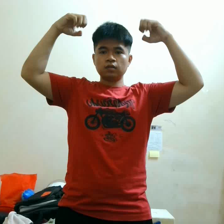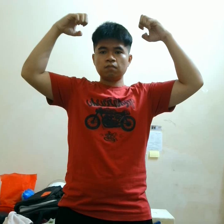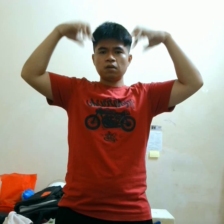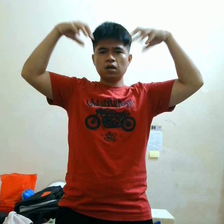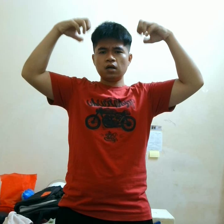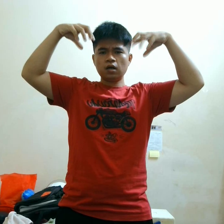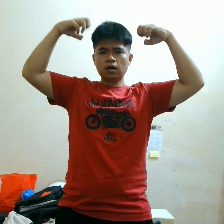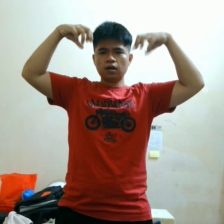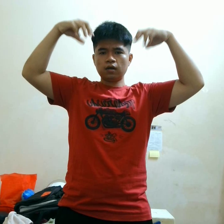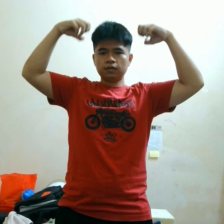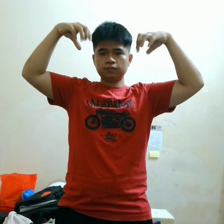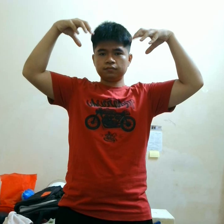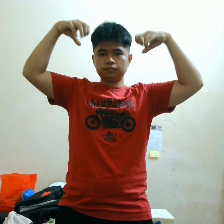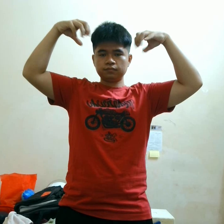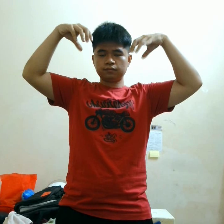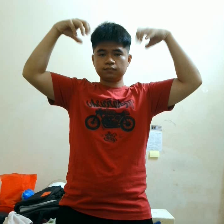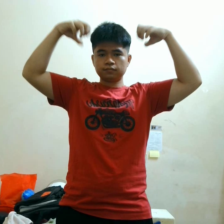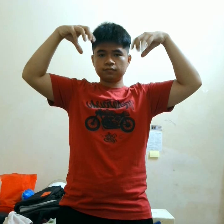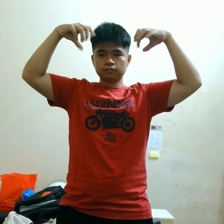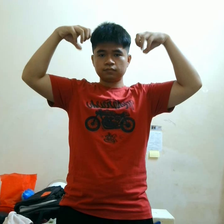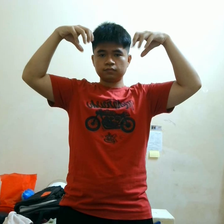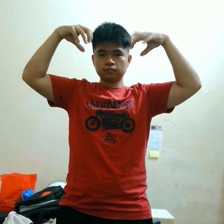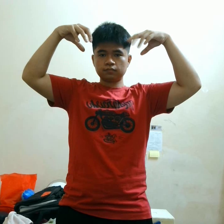mua